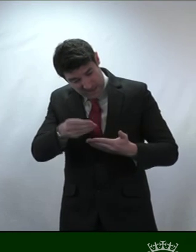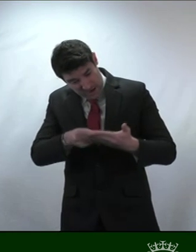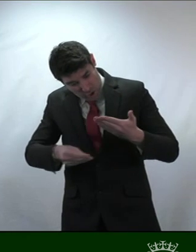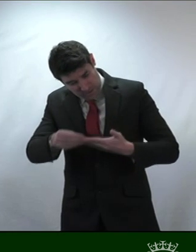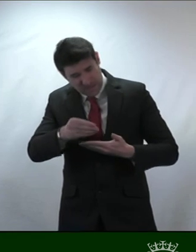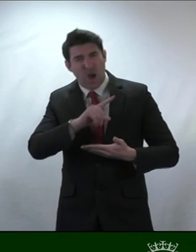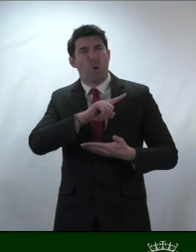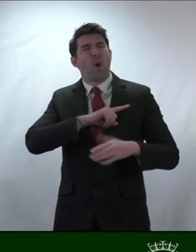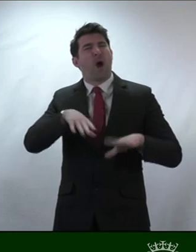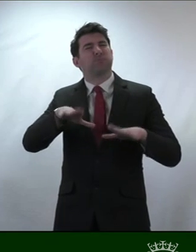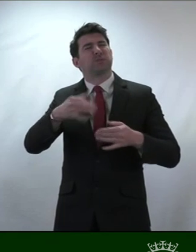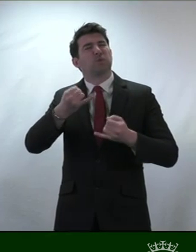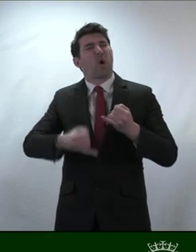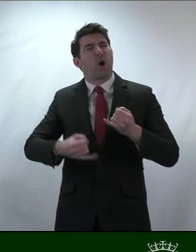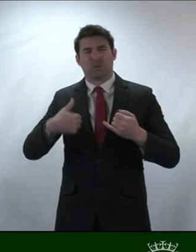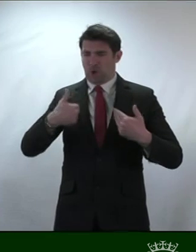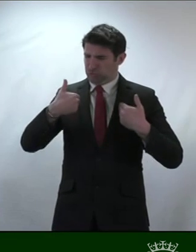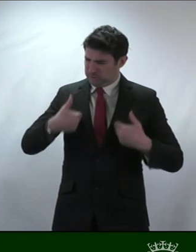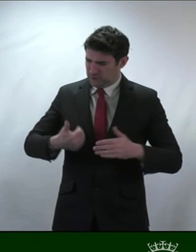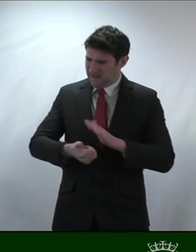Why does he think that has happened?